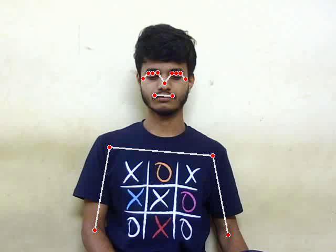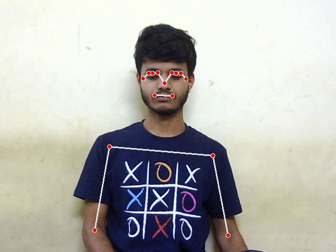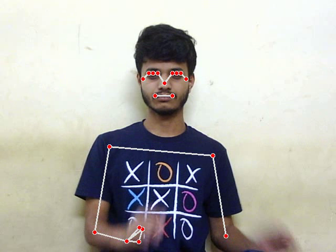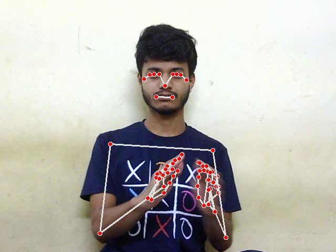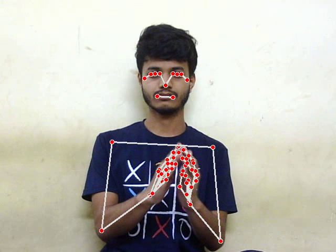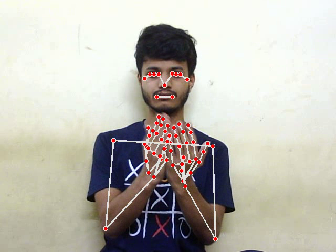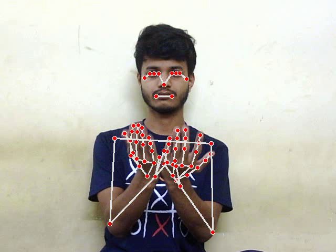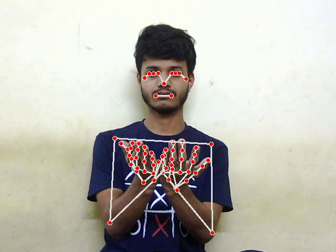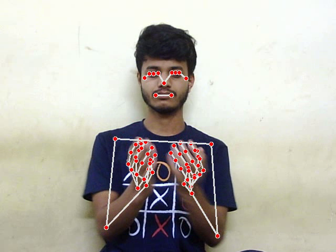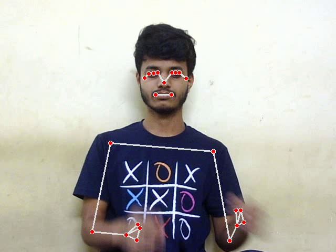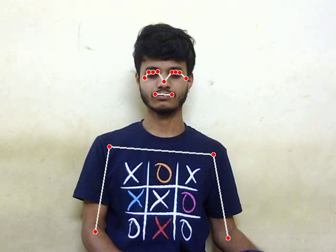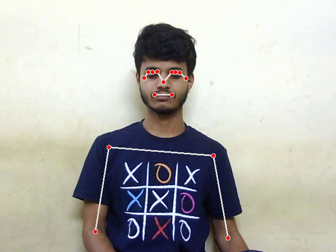book